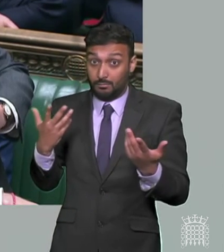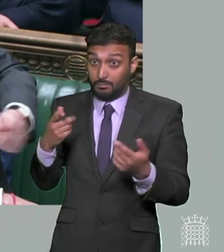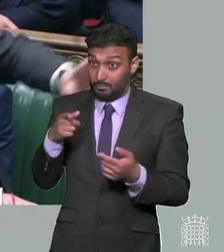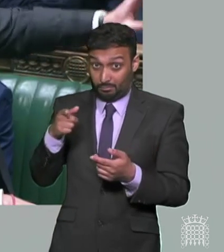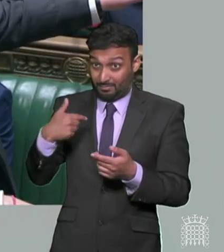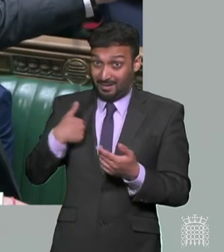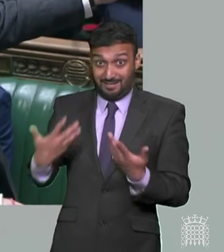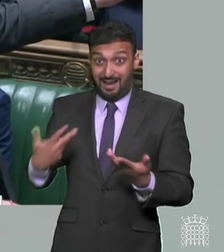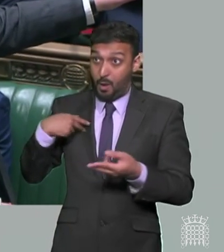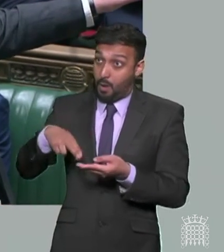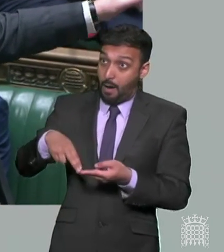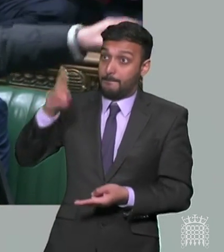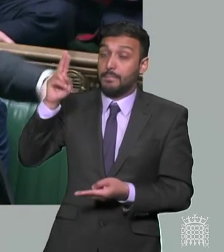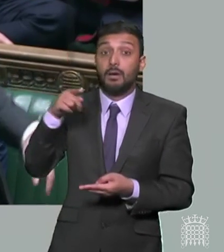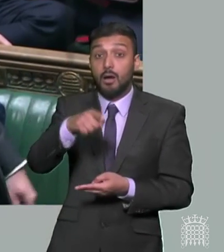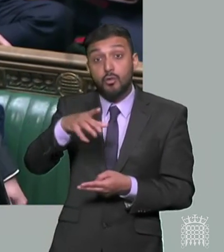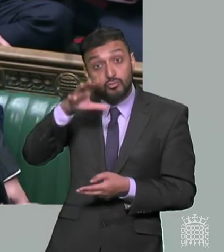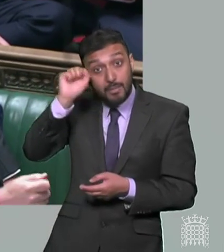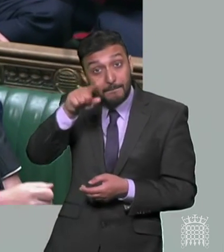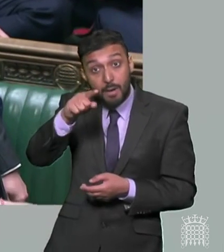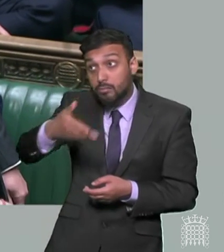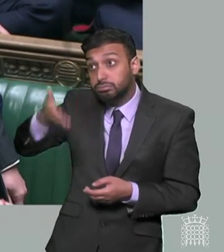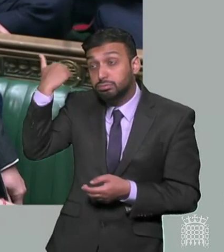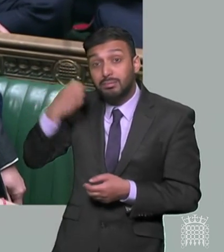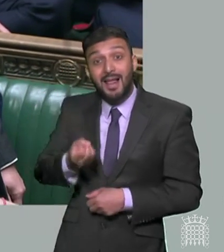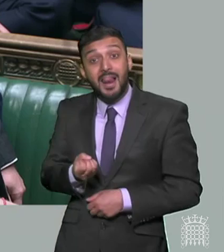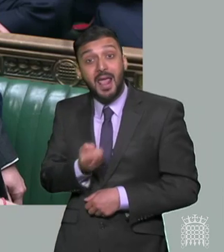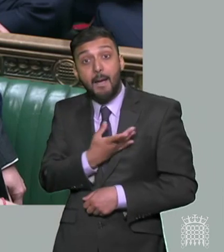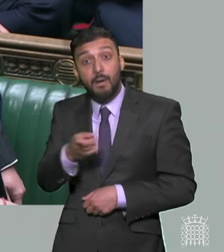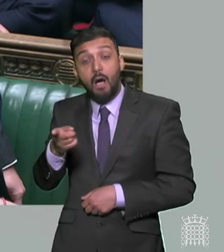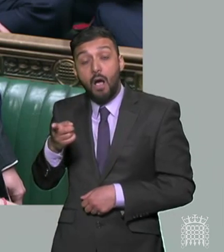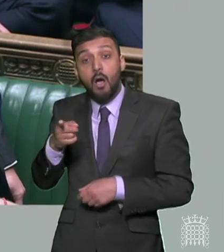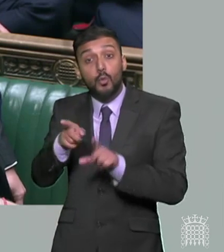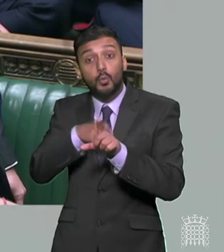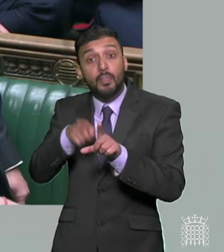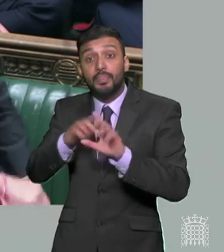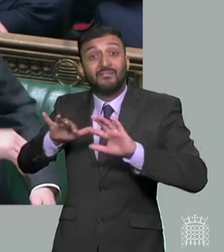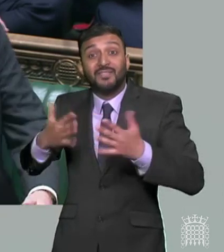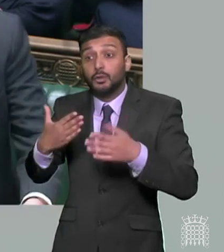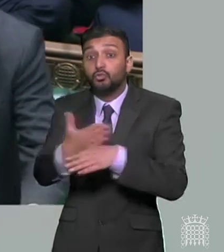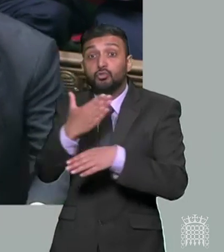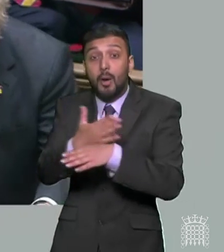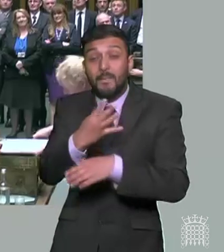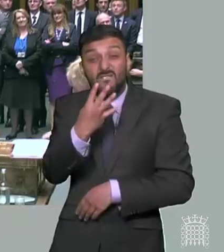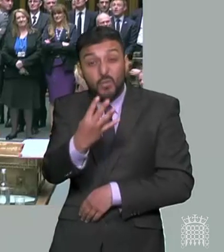Under Labour, just to remind everybody, youth unemployment rose by 45%.